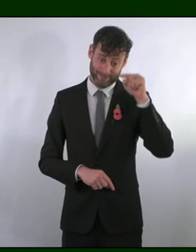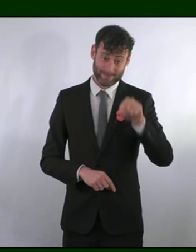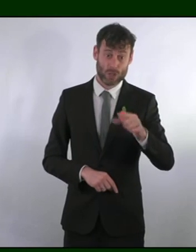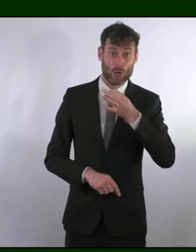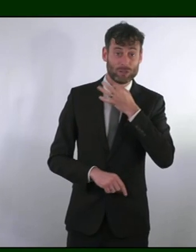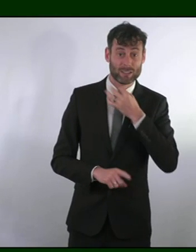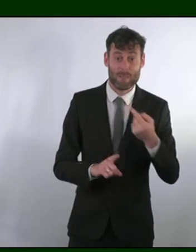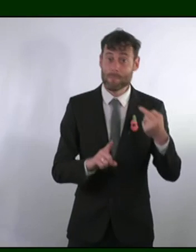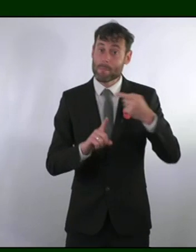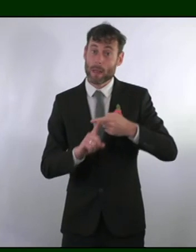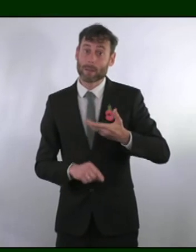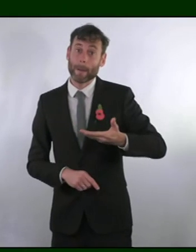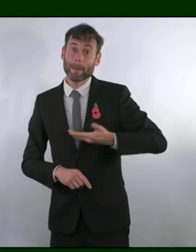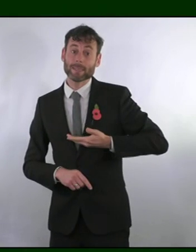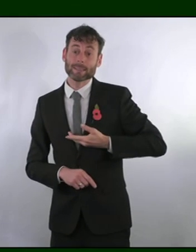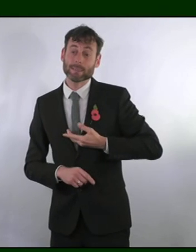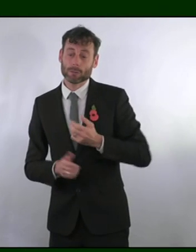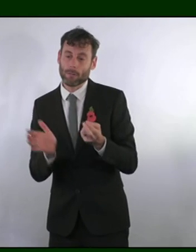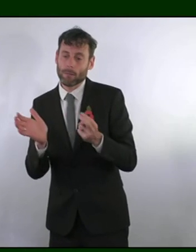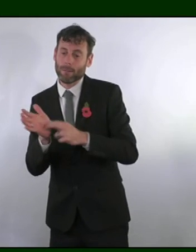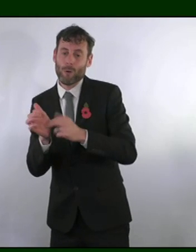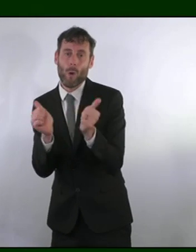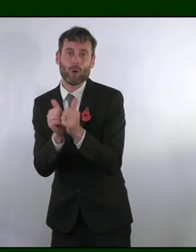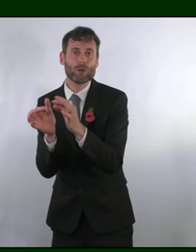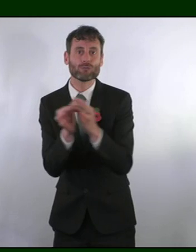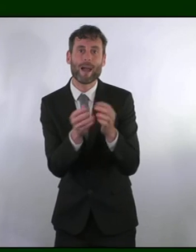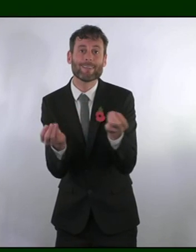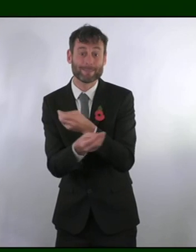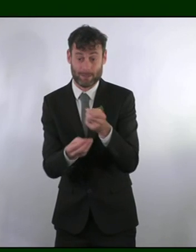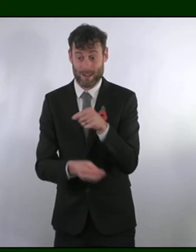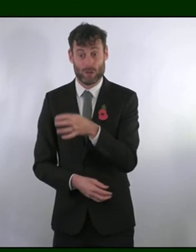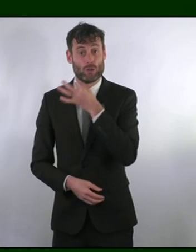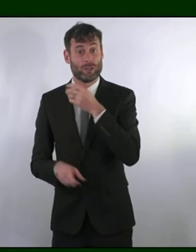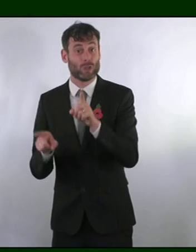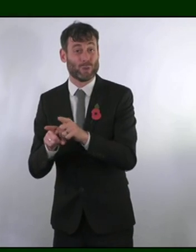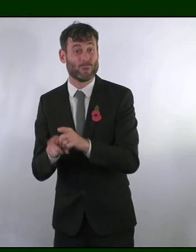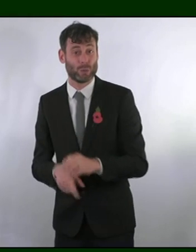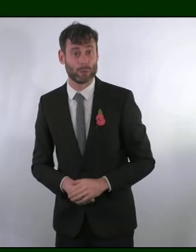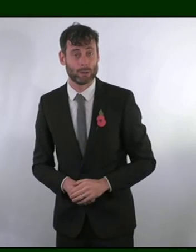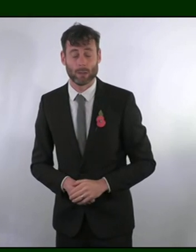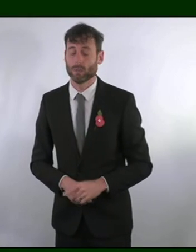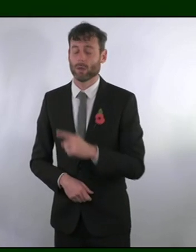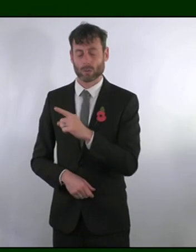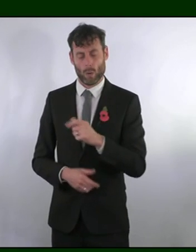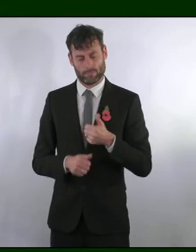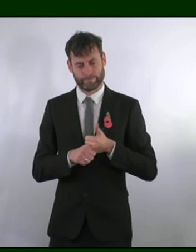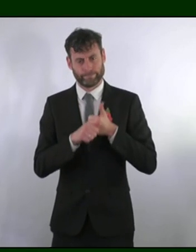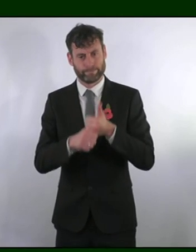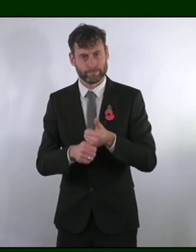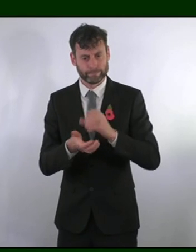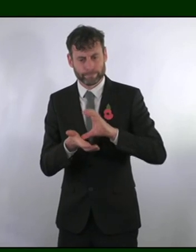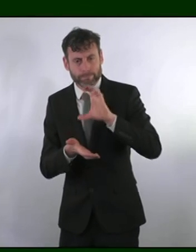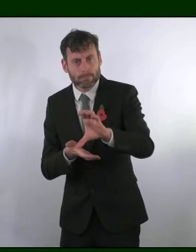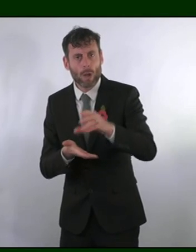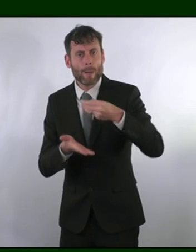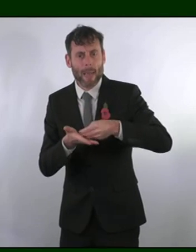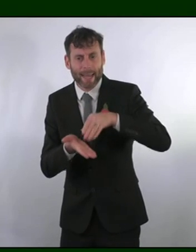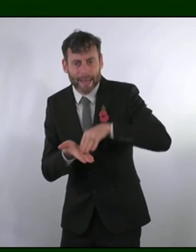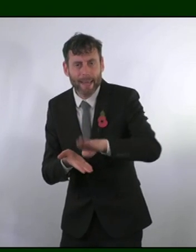Many have not been eligible for grant support and, although welcome, bounce-back loans and the furlough scheme do not offer them support to cover running costs through the winter months.